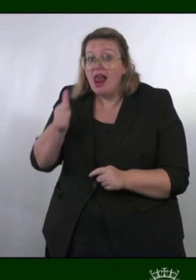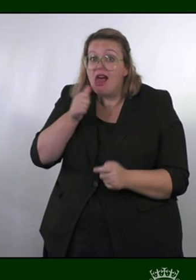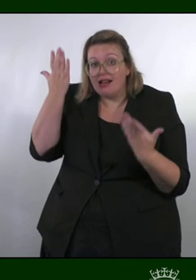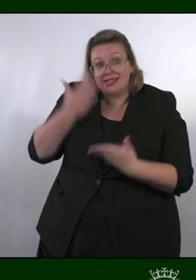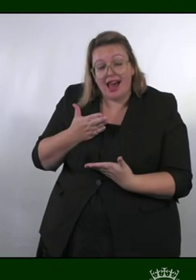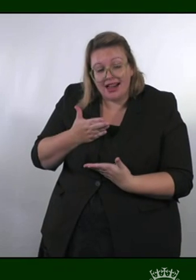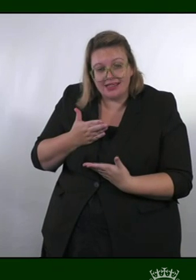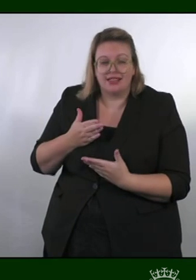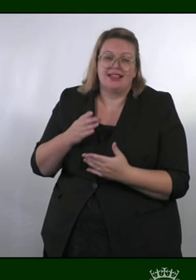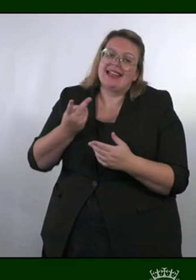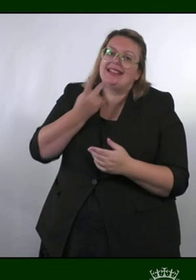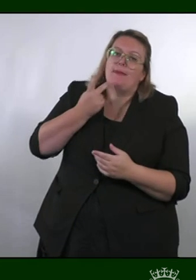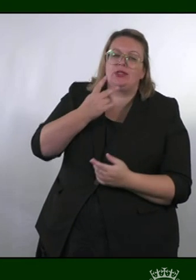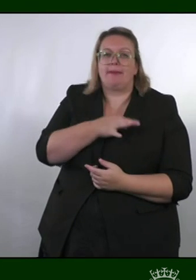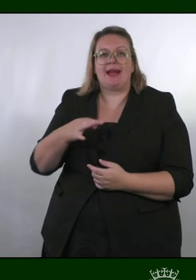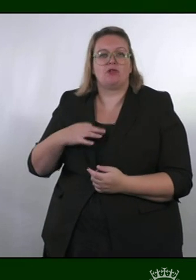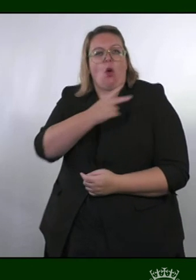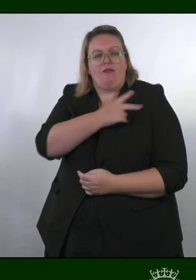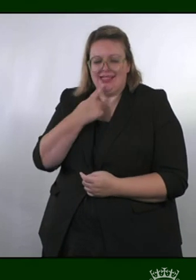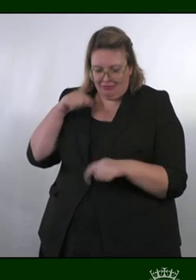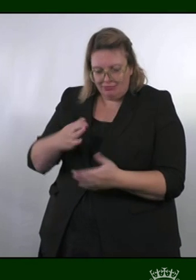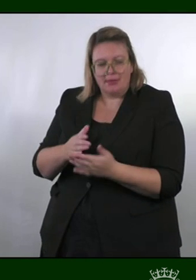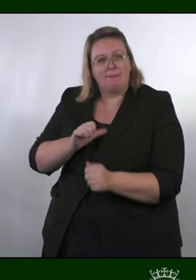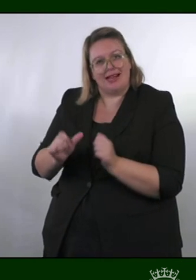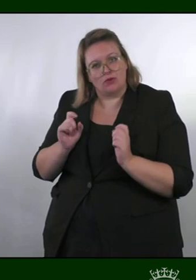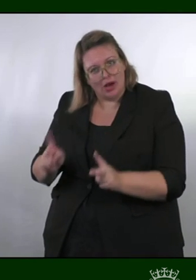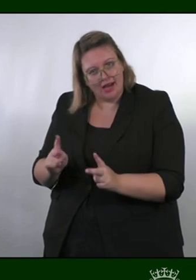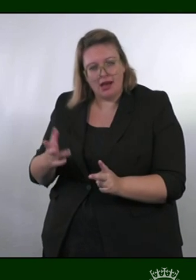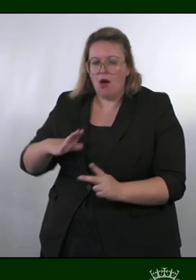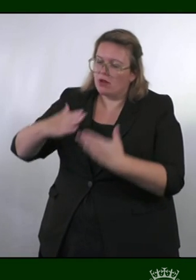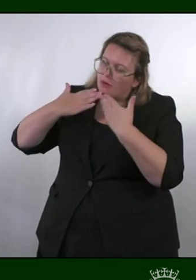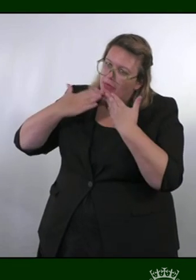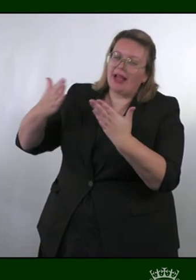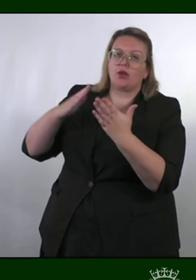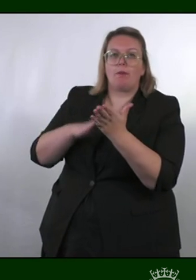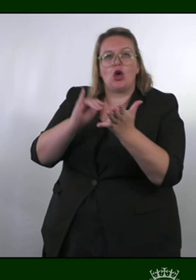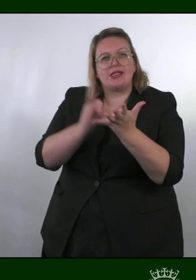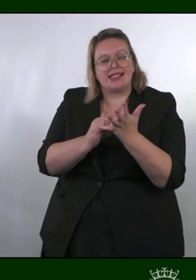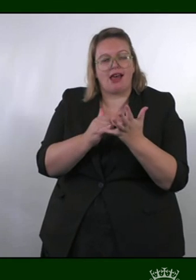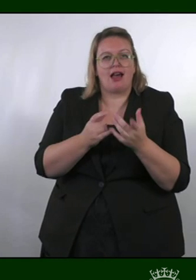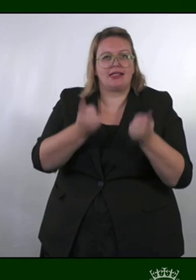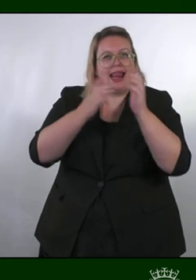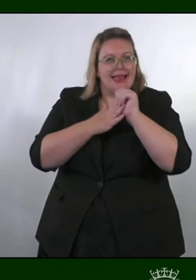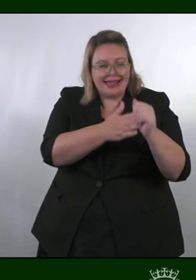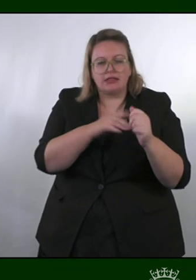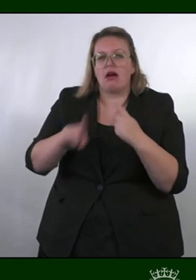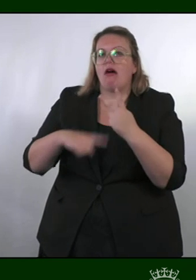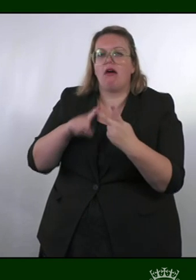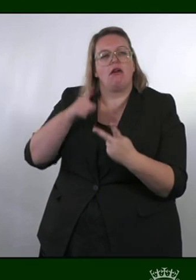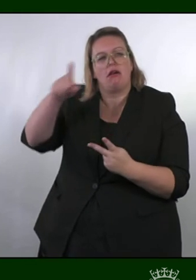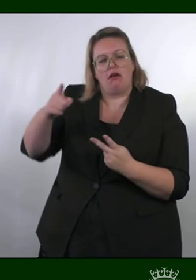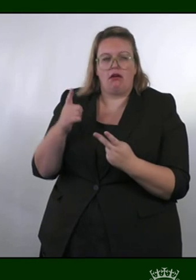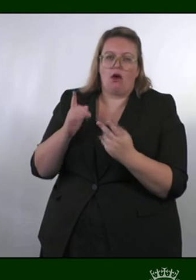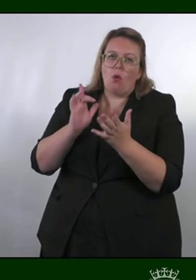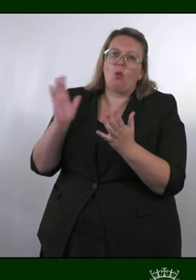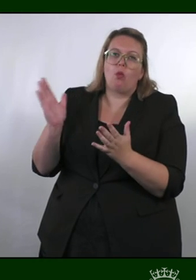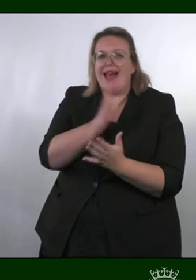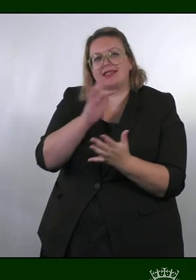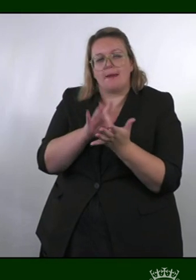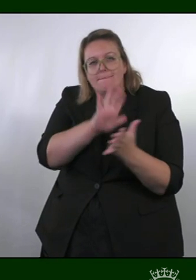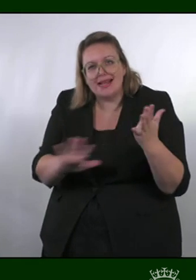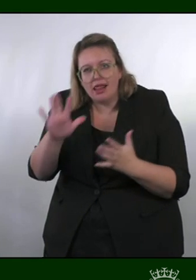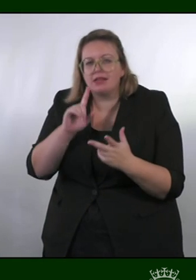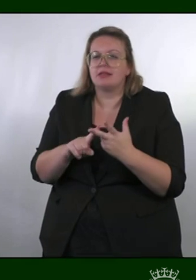Again, I want to thank local leadership in Merseyside, in Lancashire, actually in London, in the west midlands and elsewhere for what they are doing.